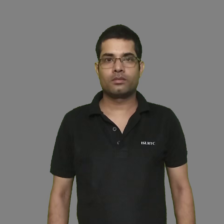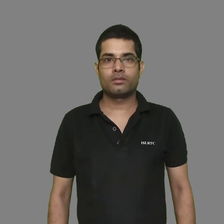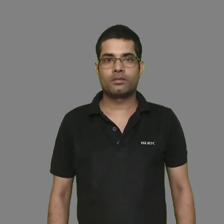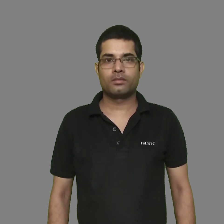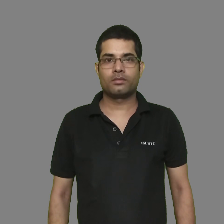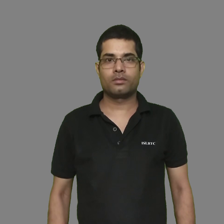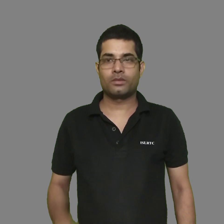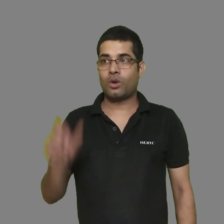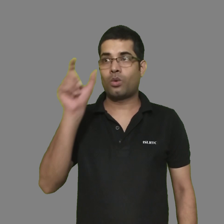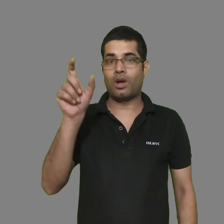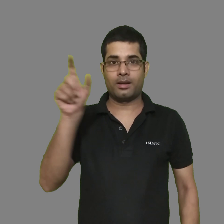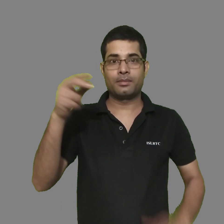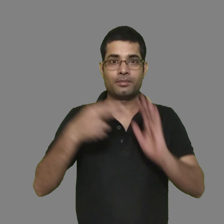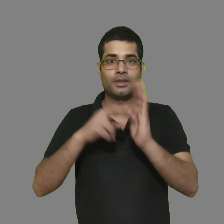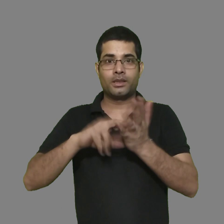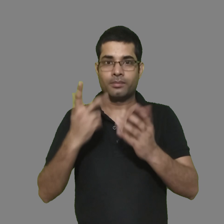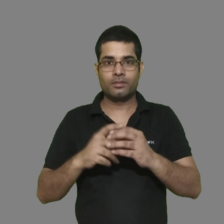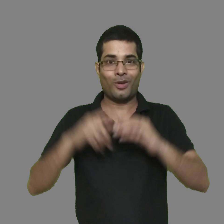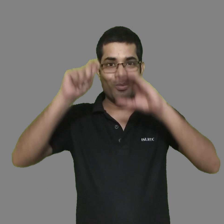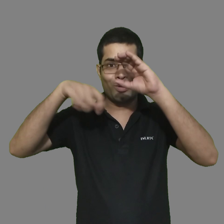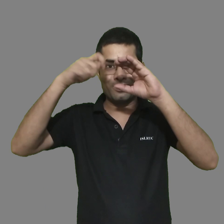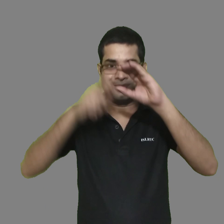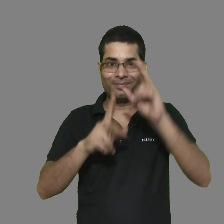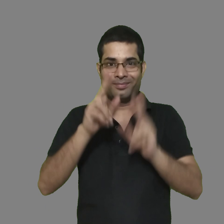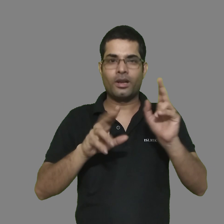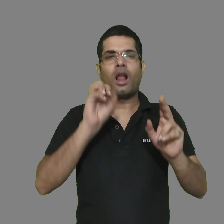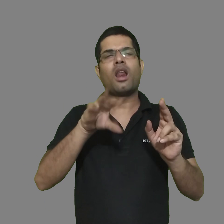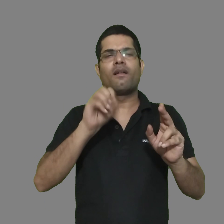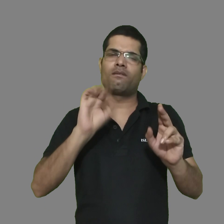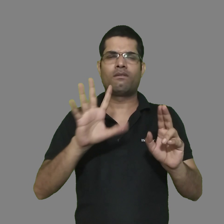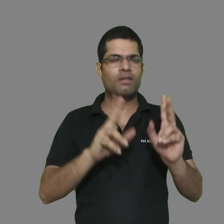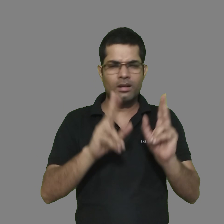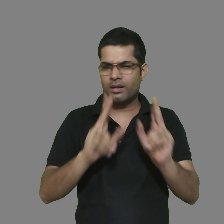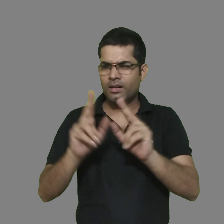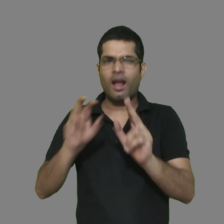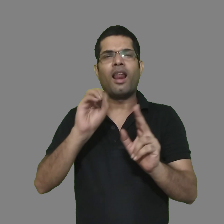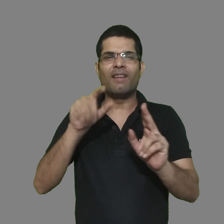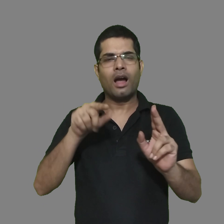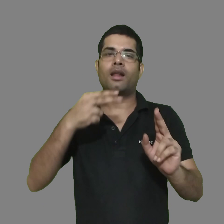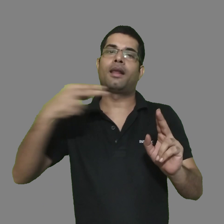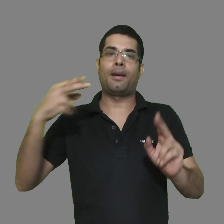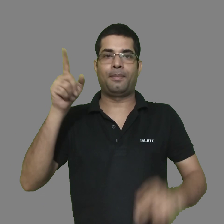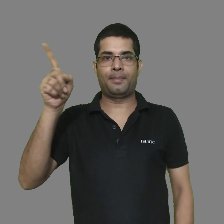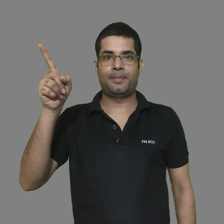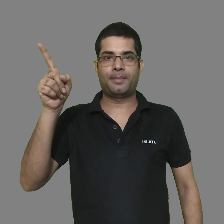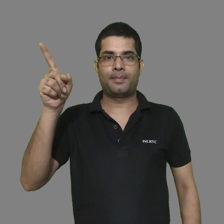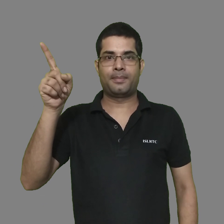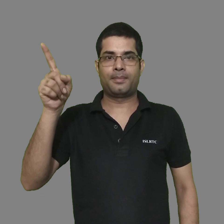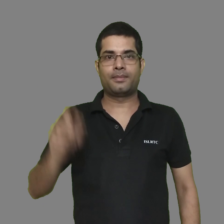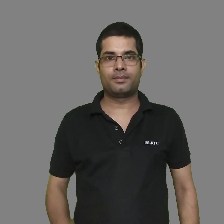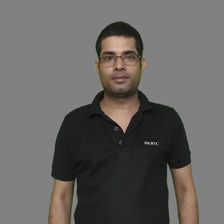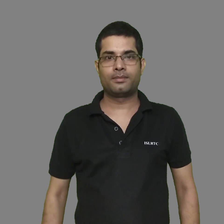Rough Cut